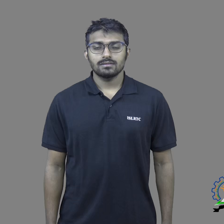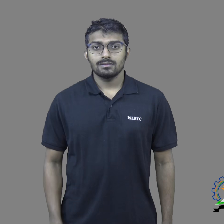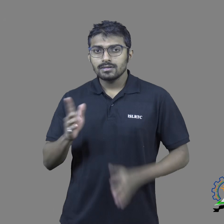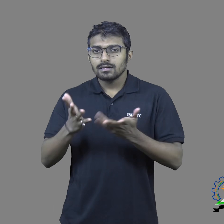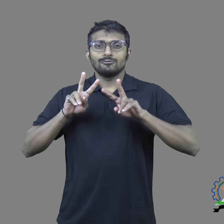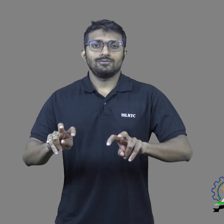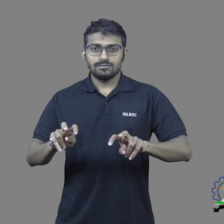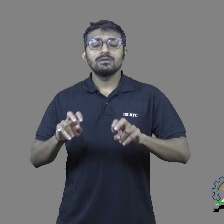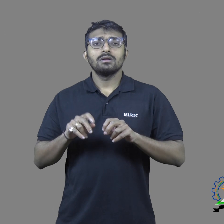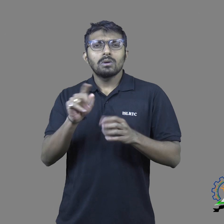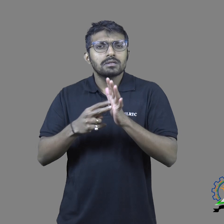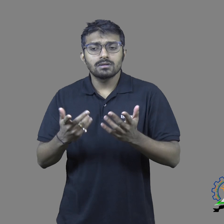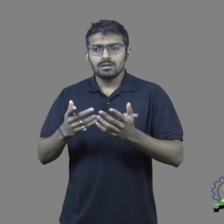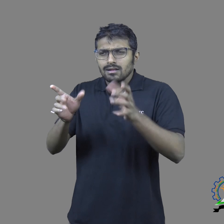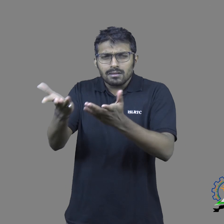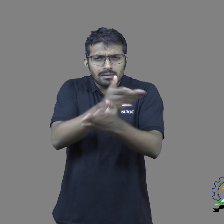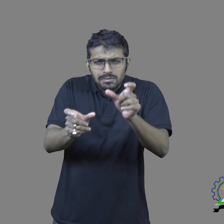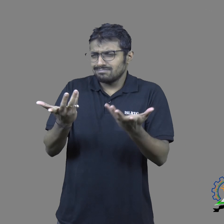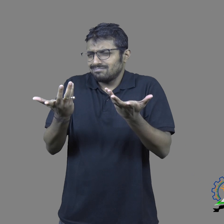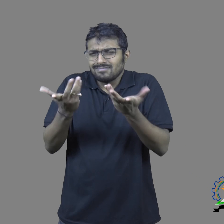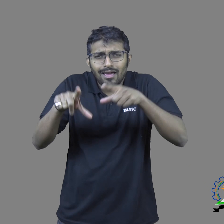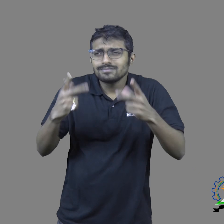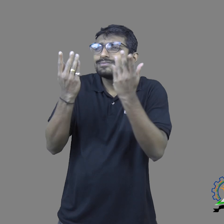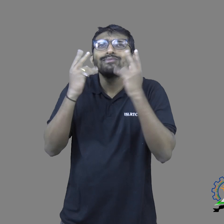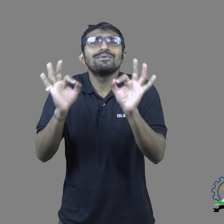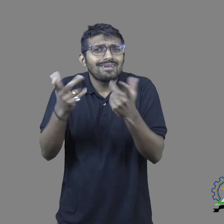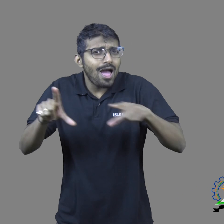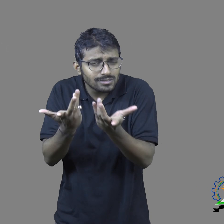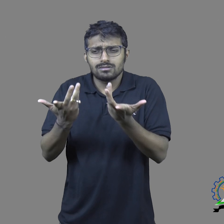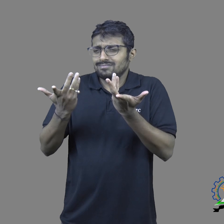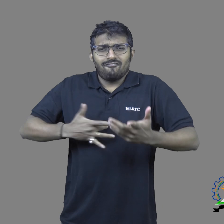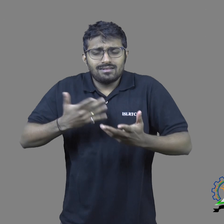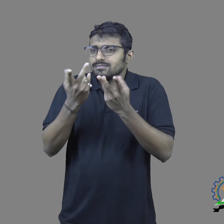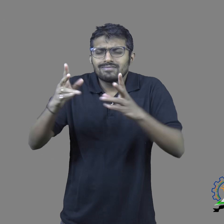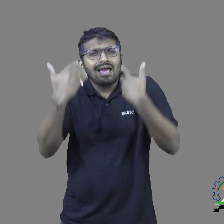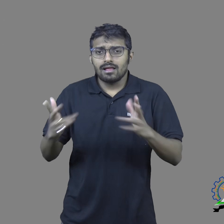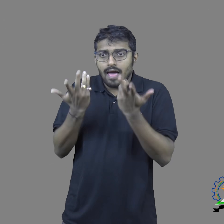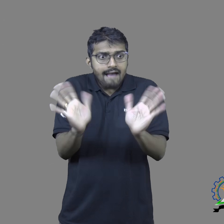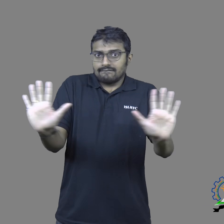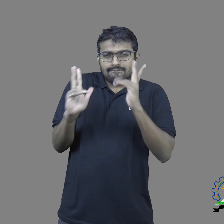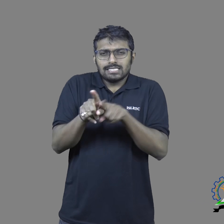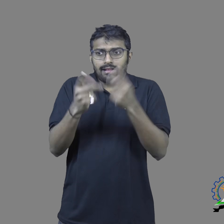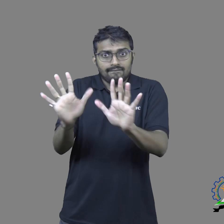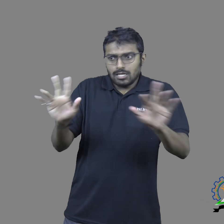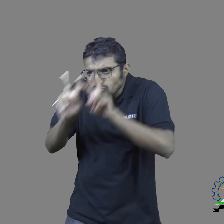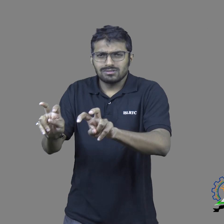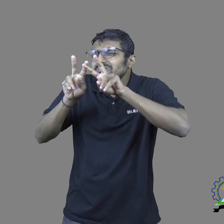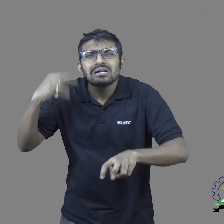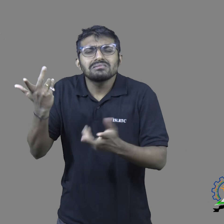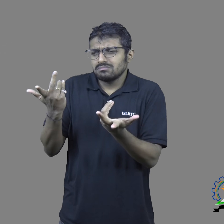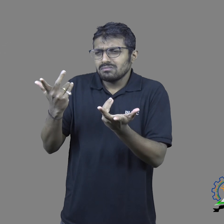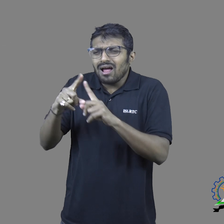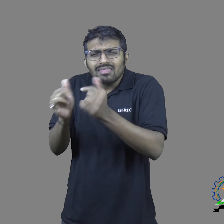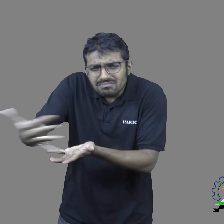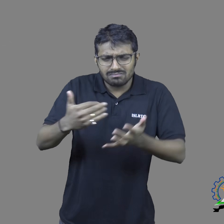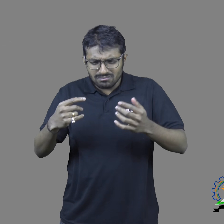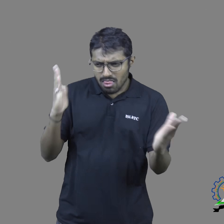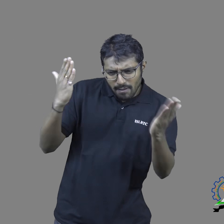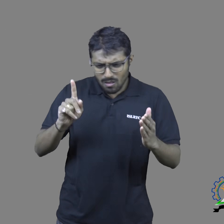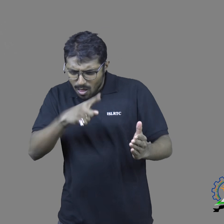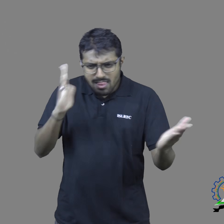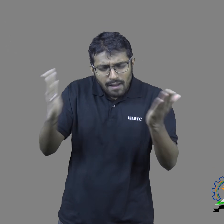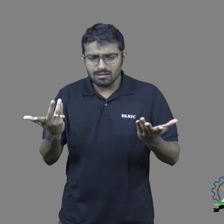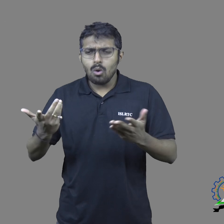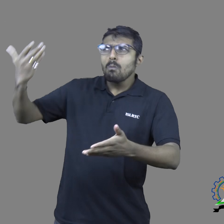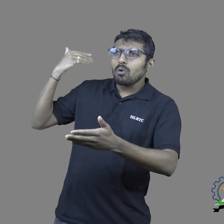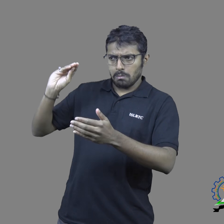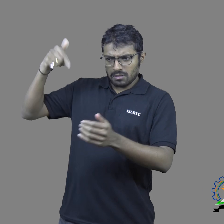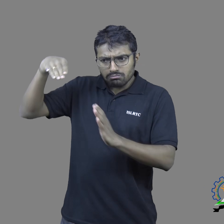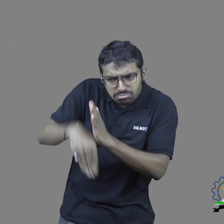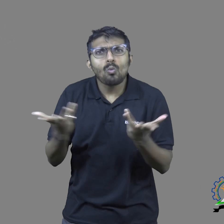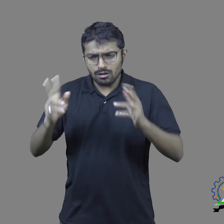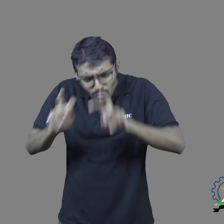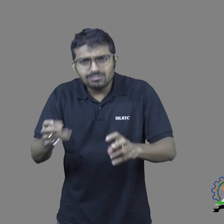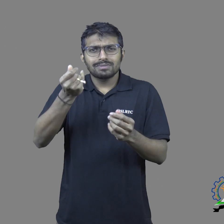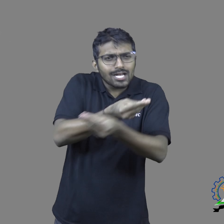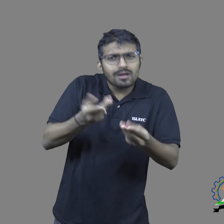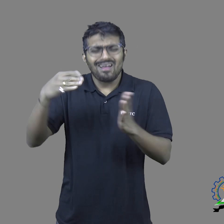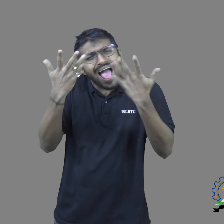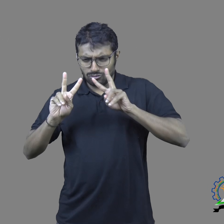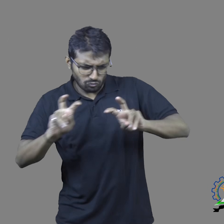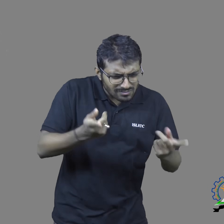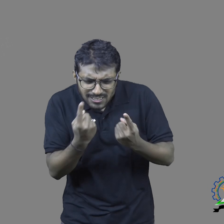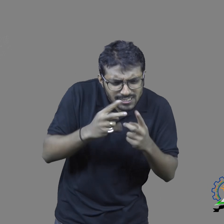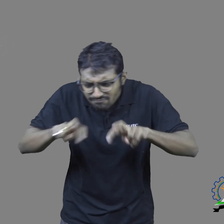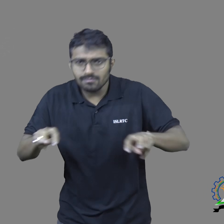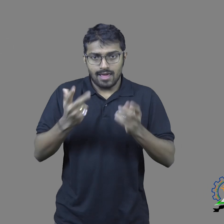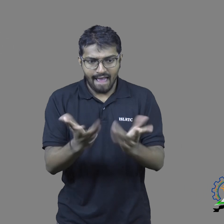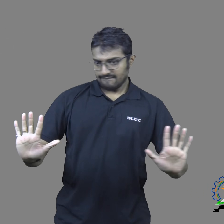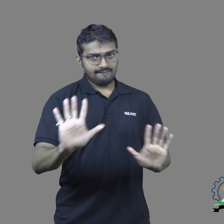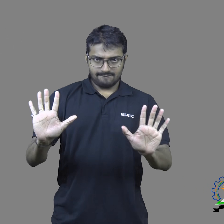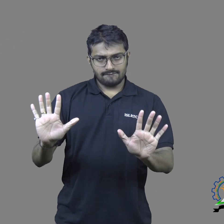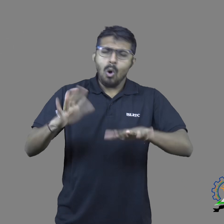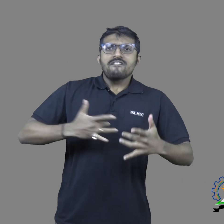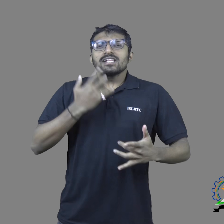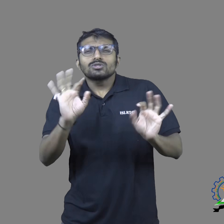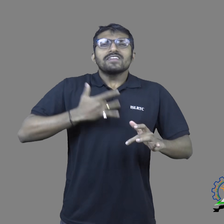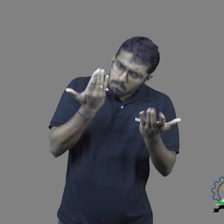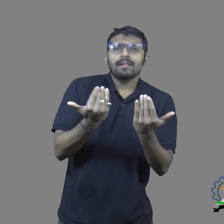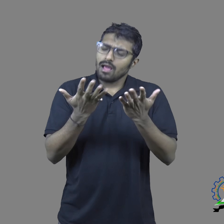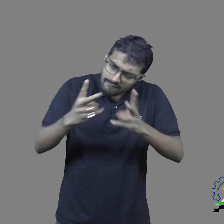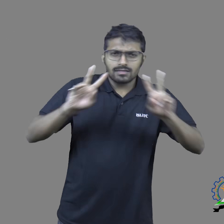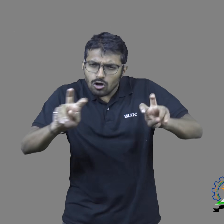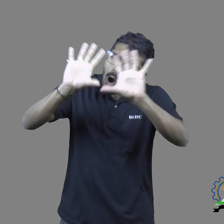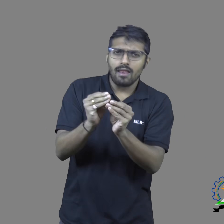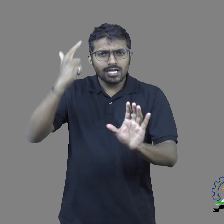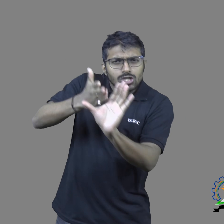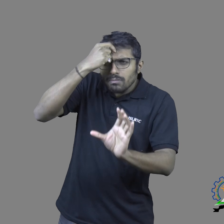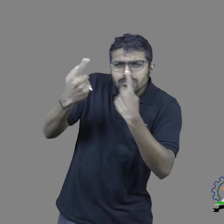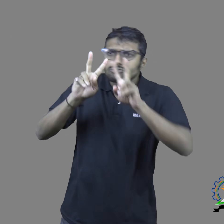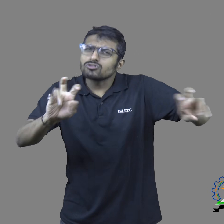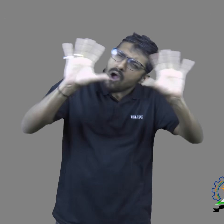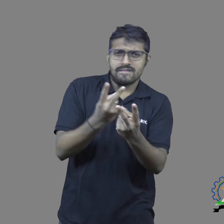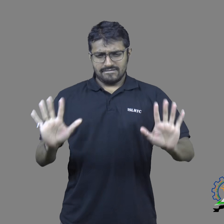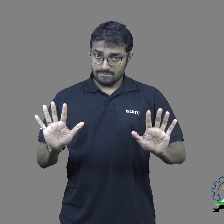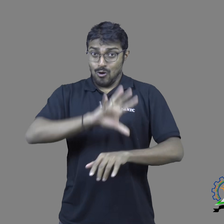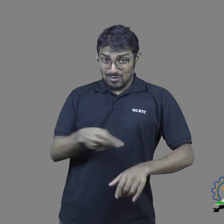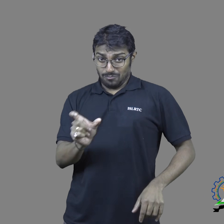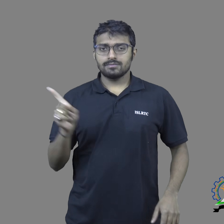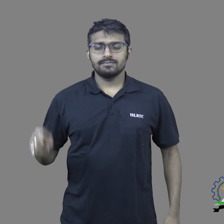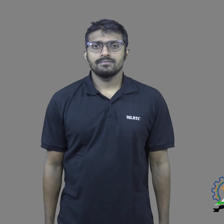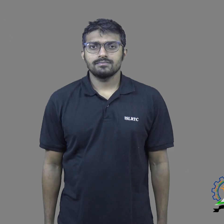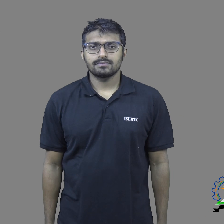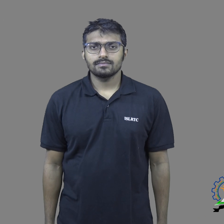Research